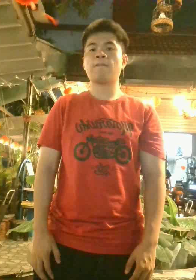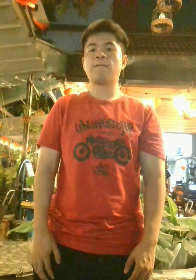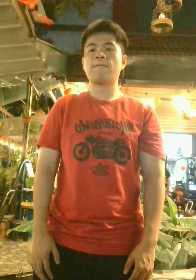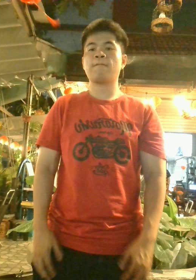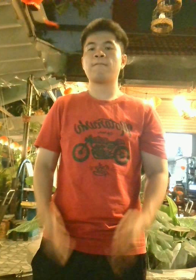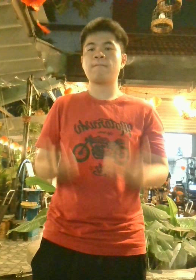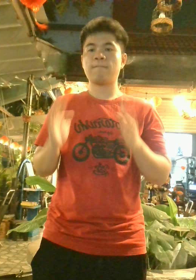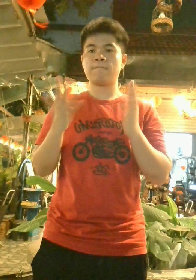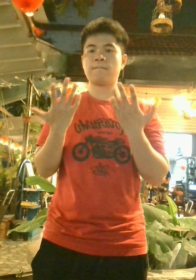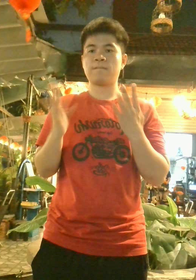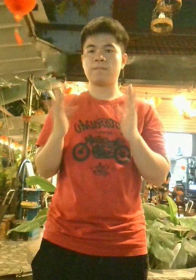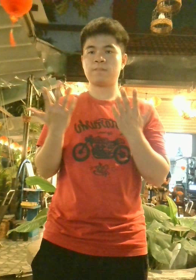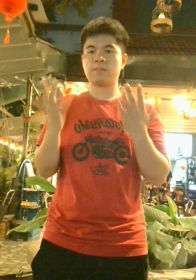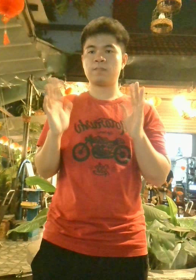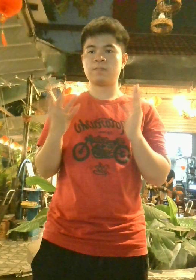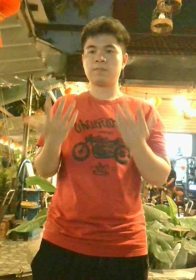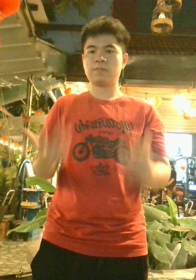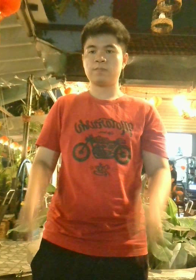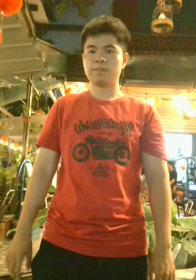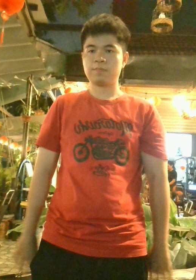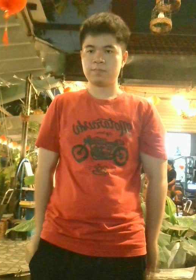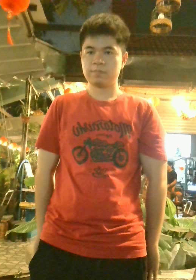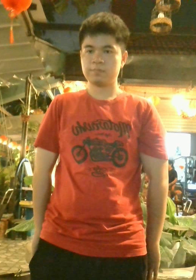vui mừng